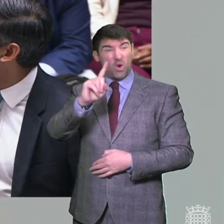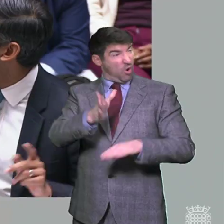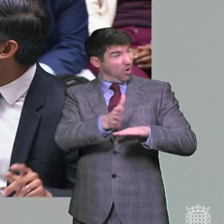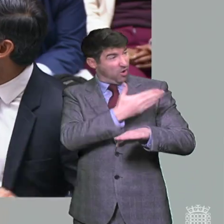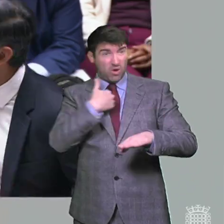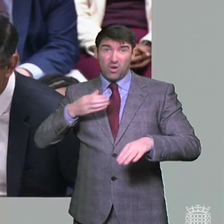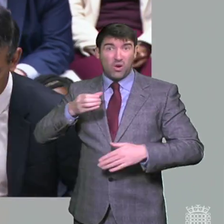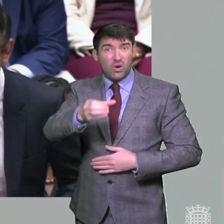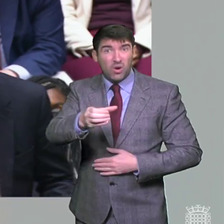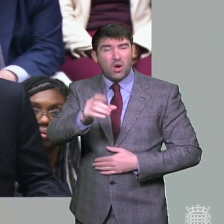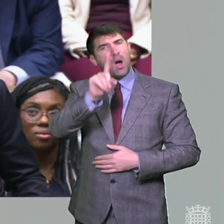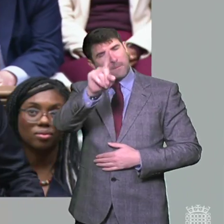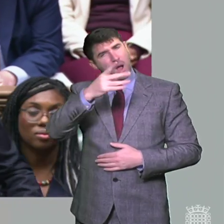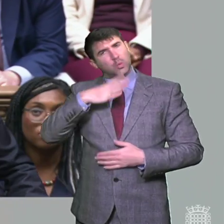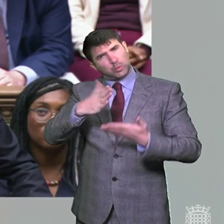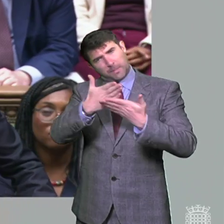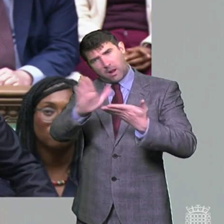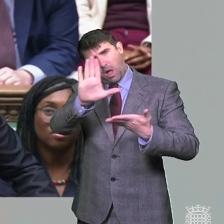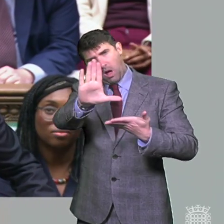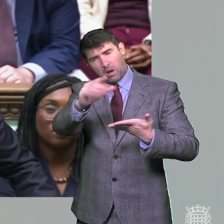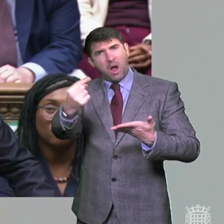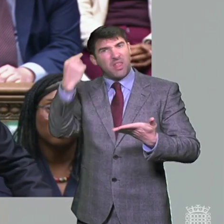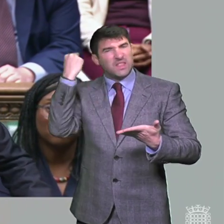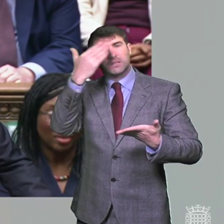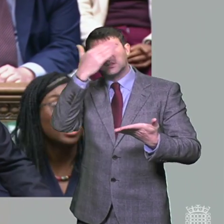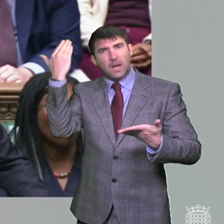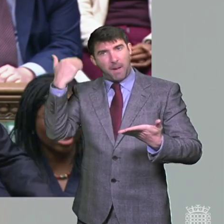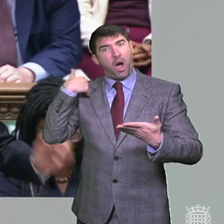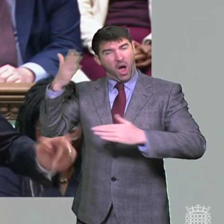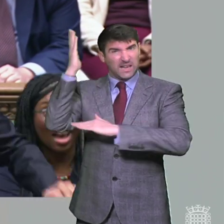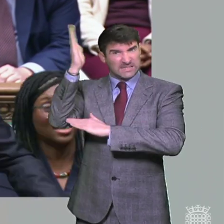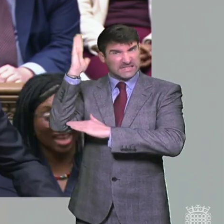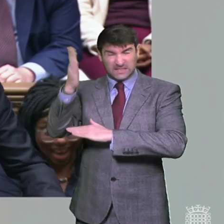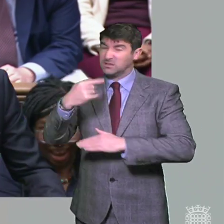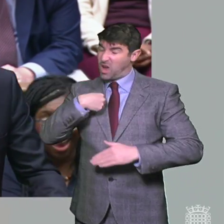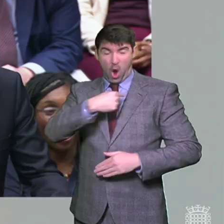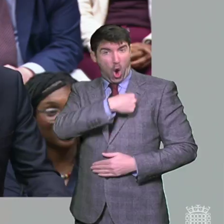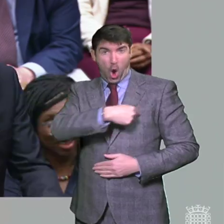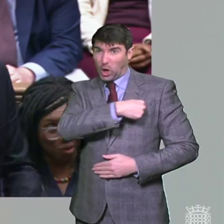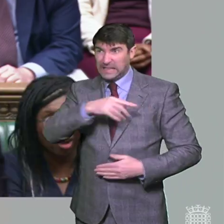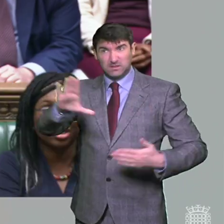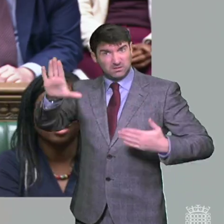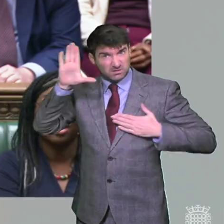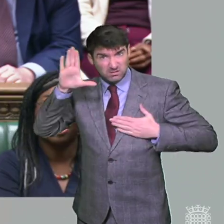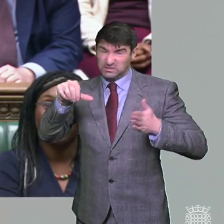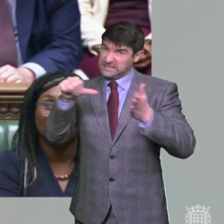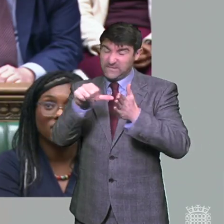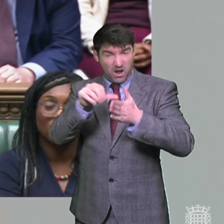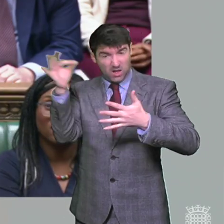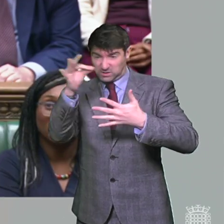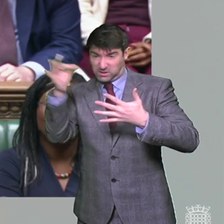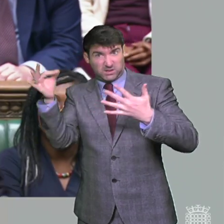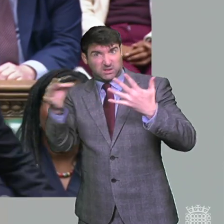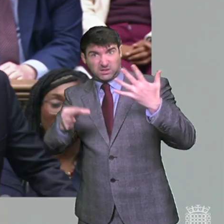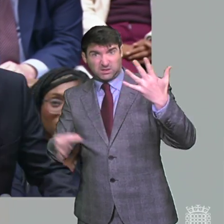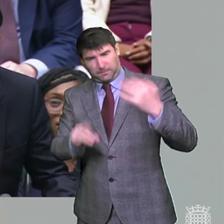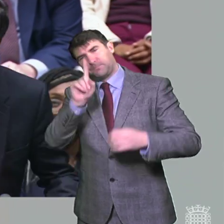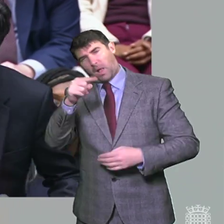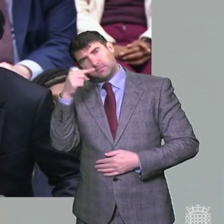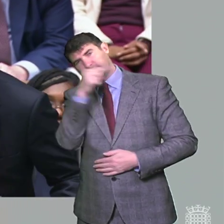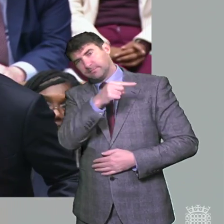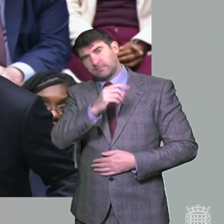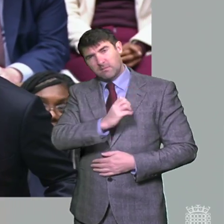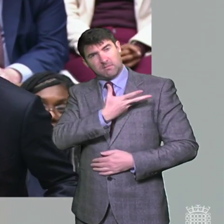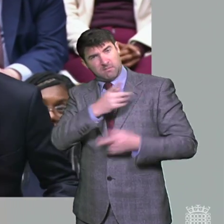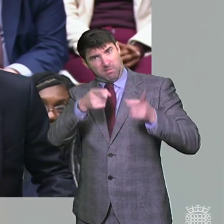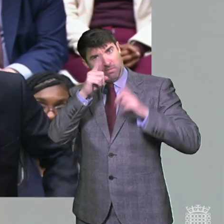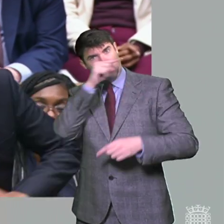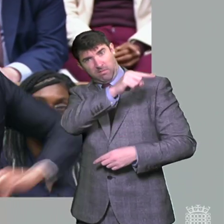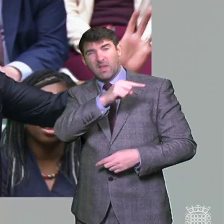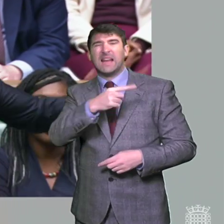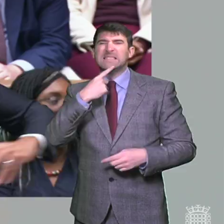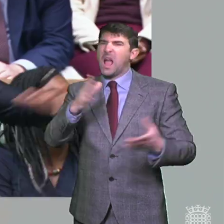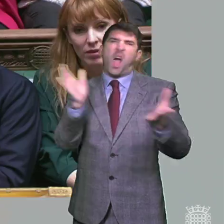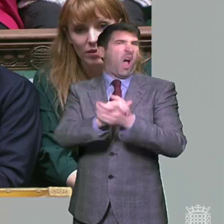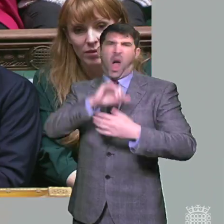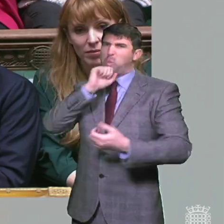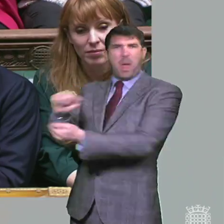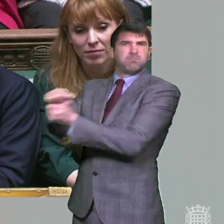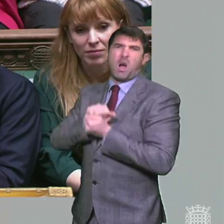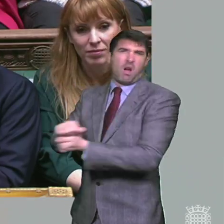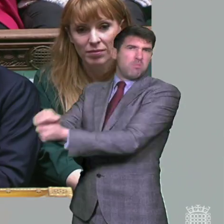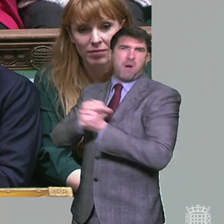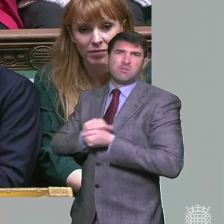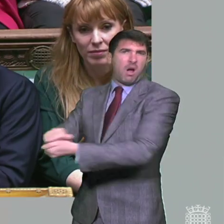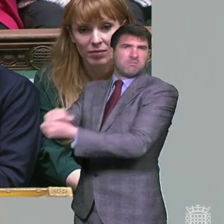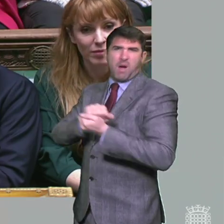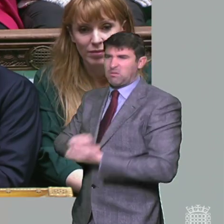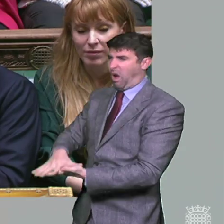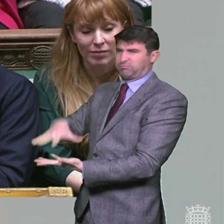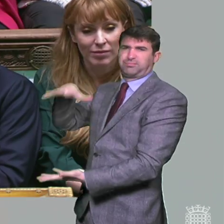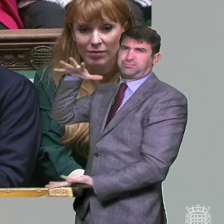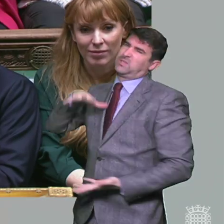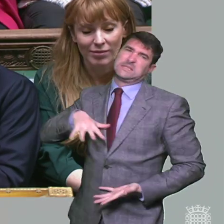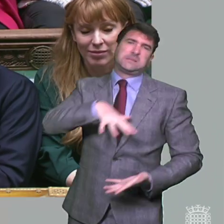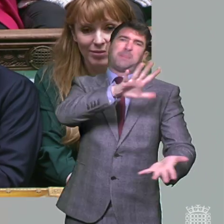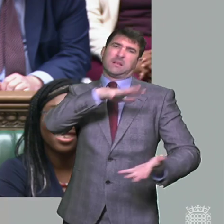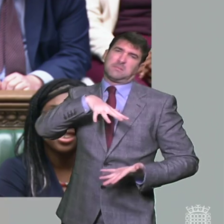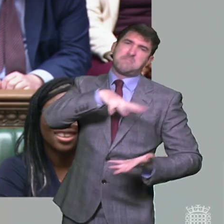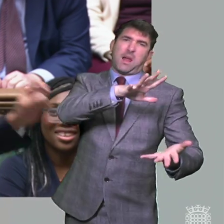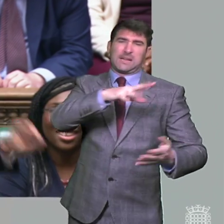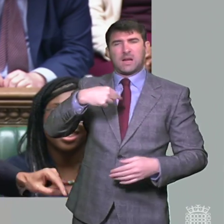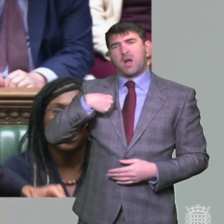This summer I was talking and was being honest about the difficulties that we were facing, but when he ran for leader he promised his party he would borrow billions and billions of pounds.